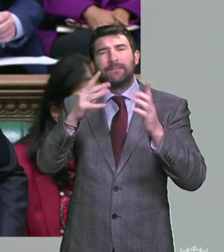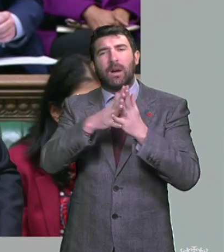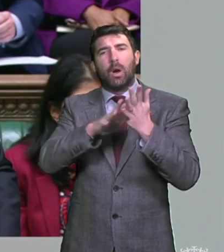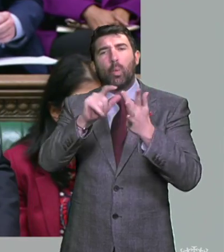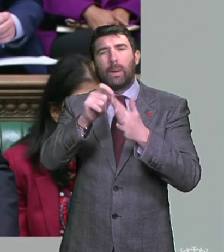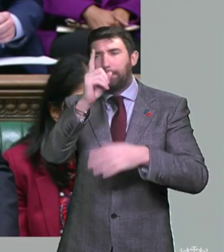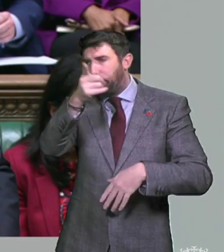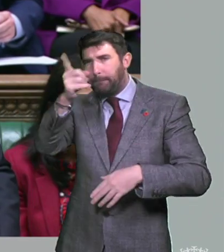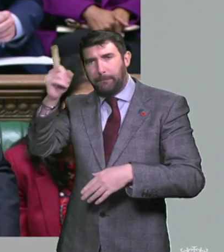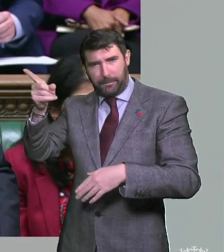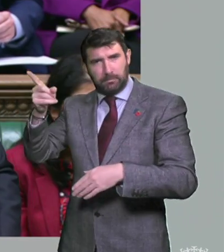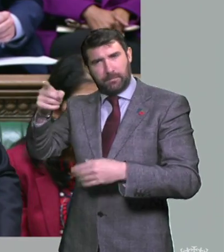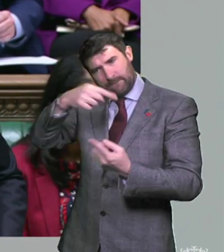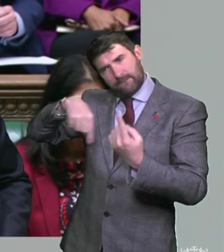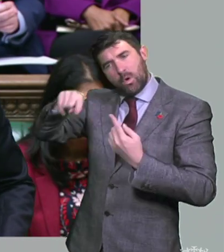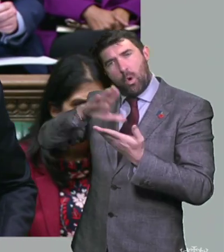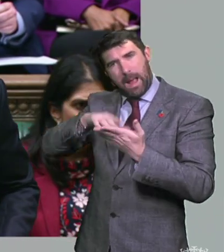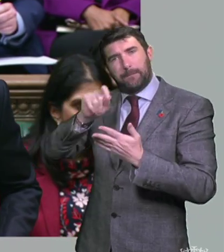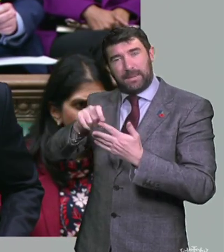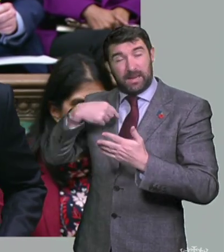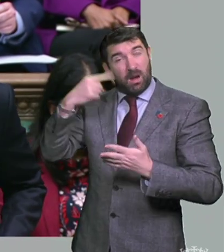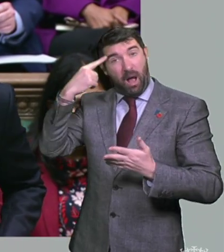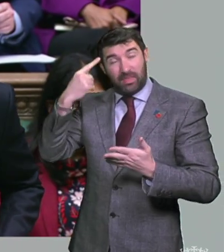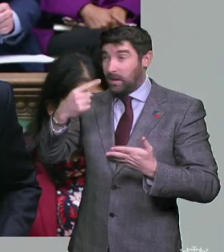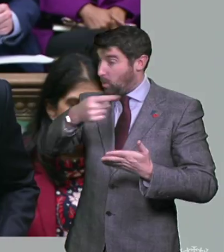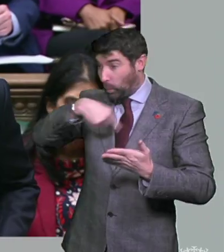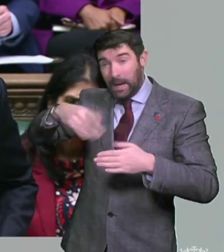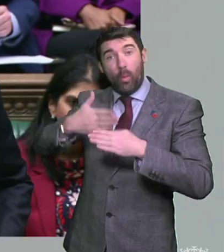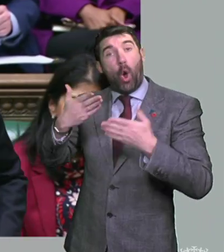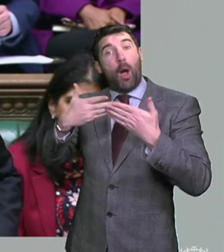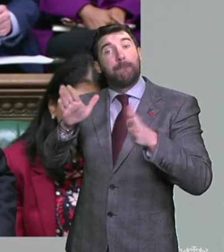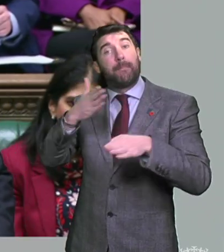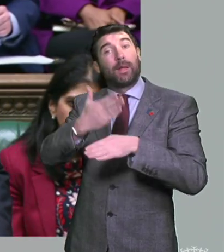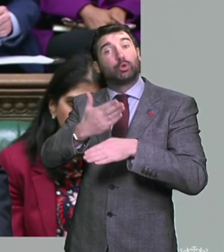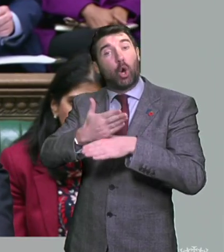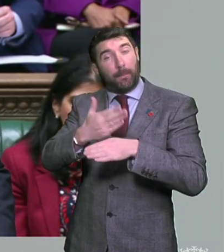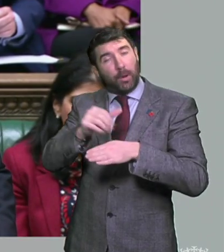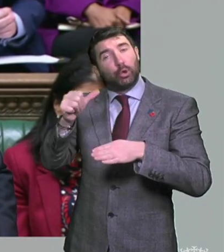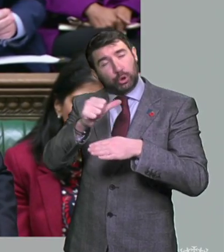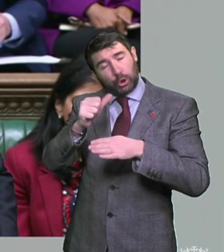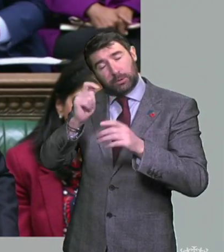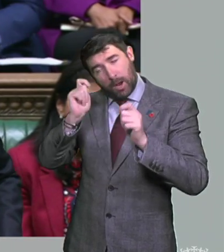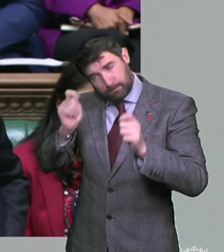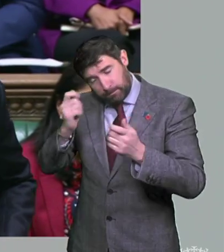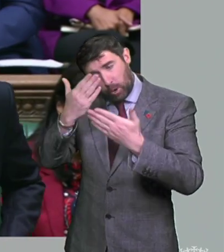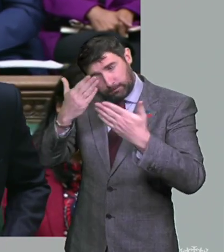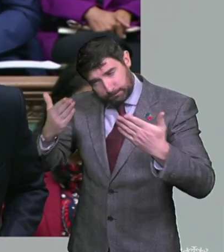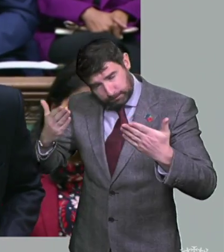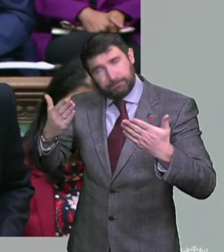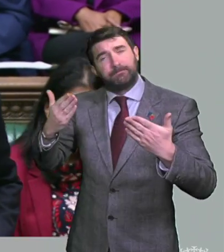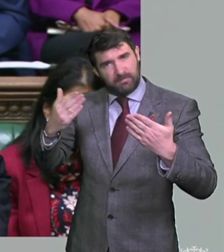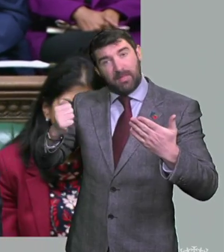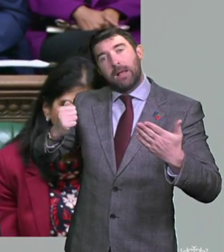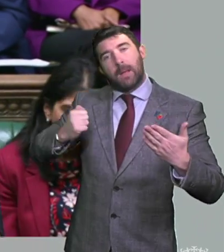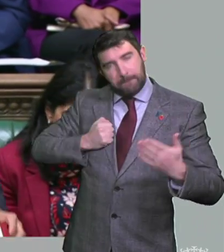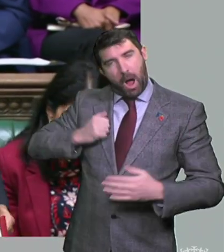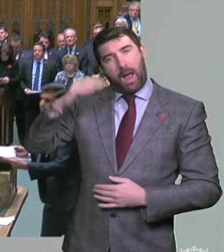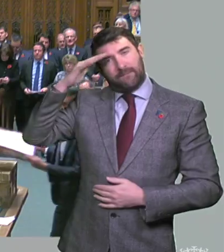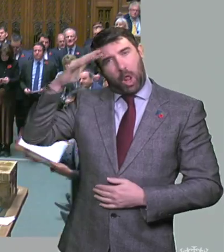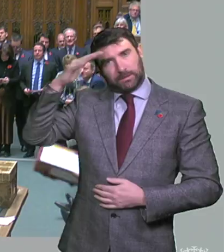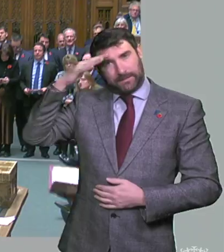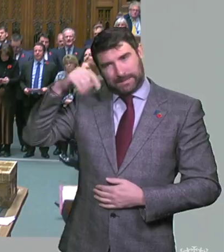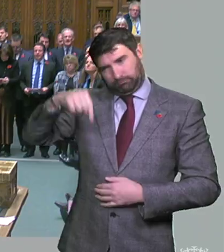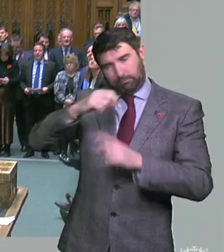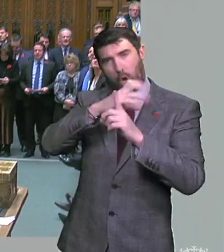I believe that people in public life should treat others with consideration and respect, and those are the principles that this Government will stand by.